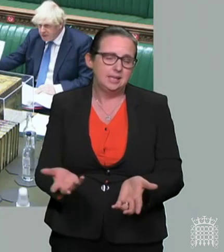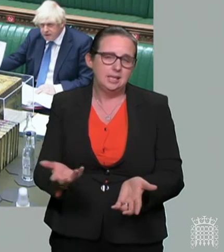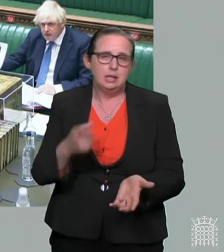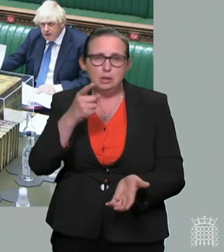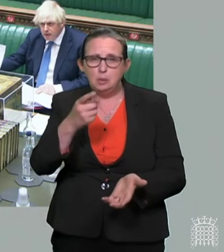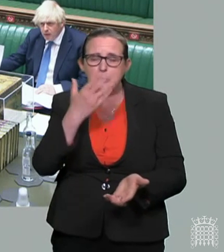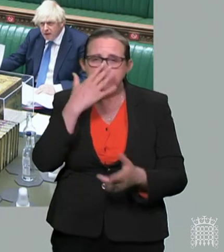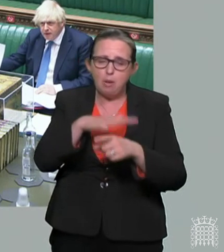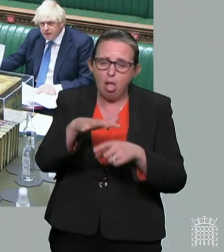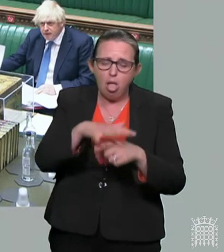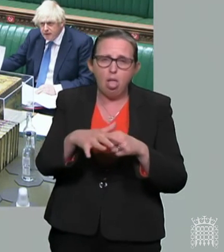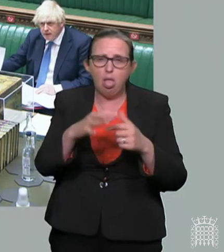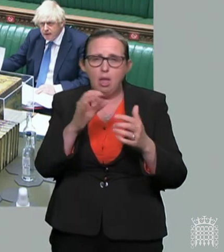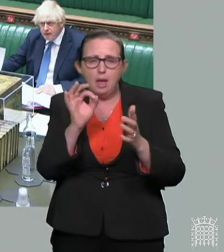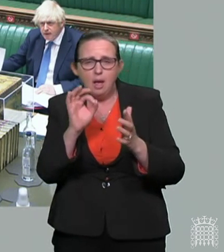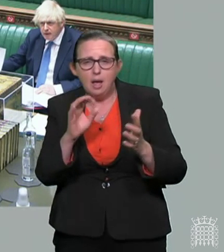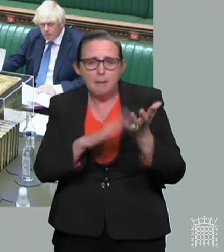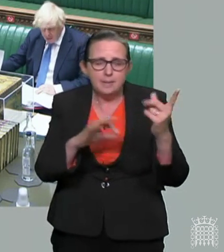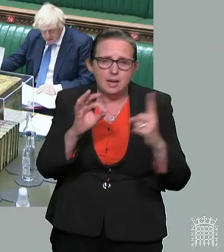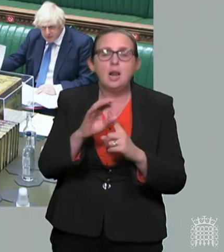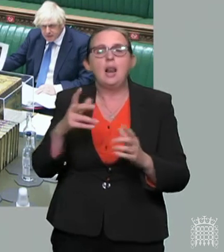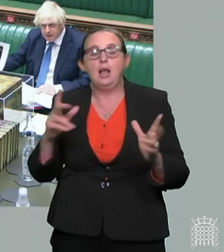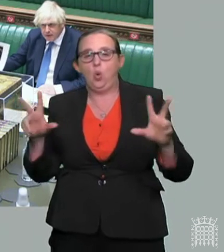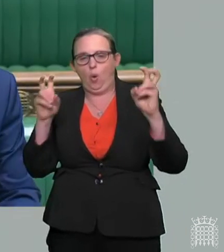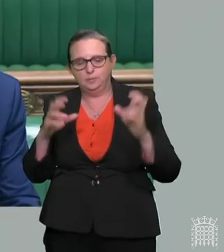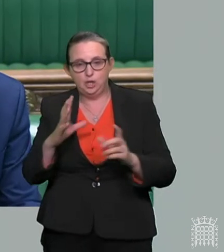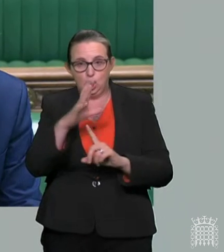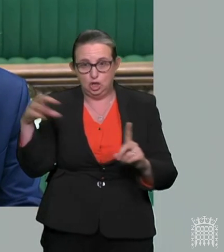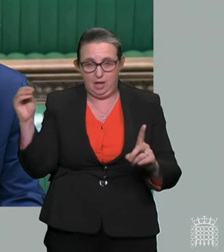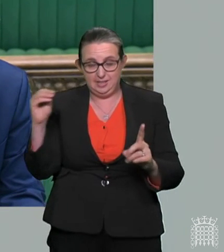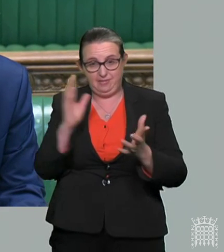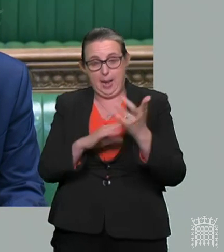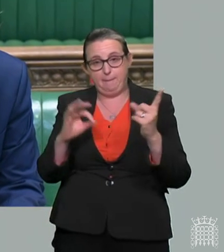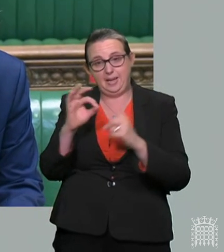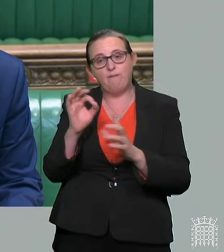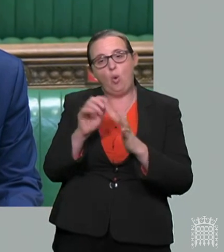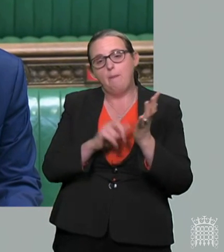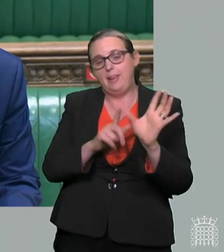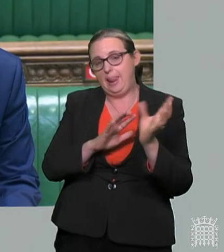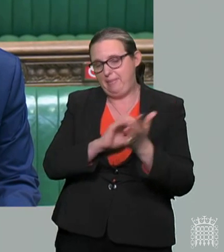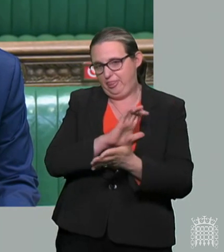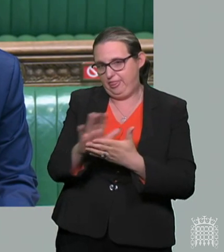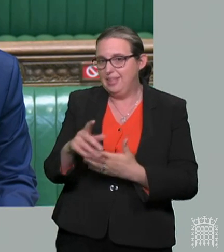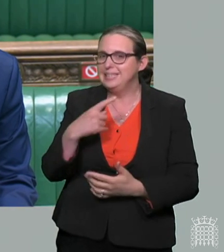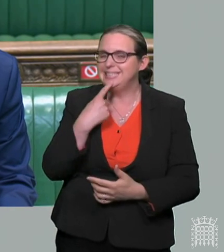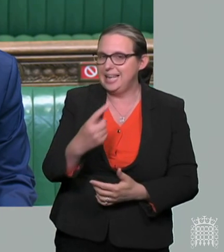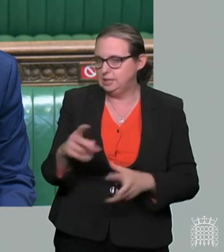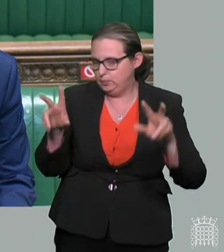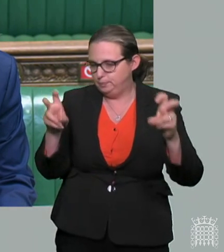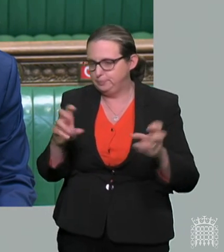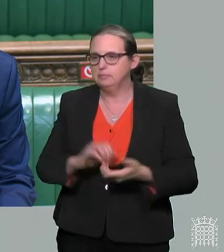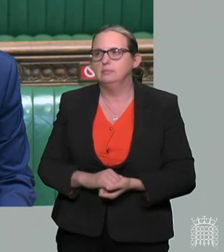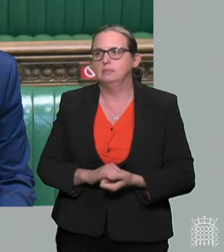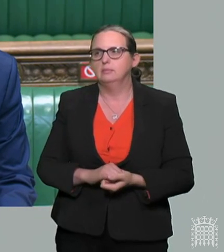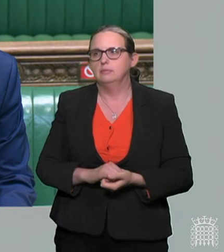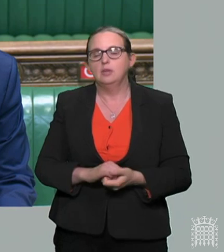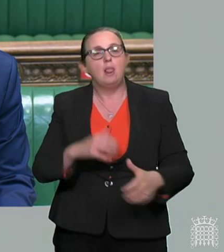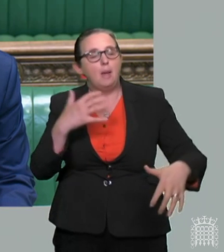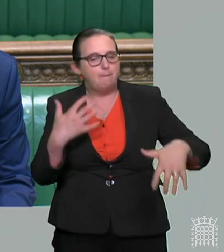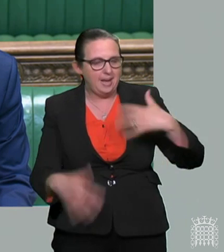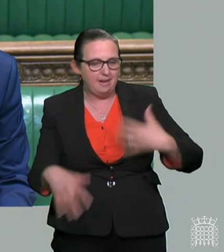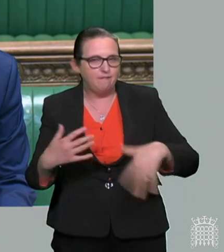The honourable Member for Plymouth, Moor View , a Conservative MP, has said: